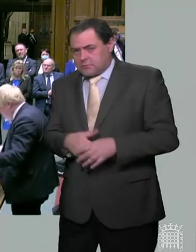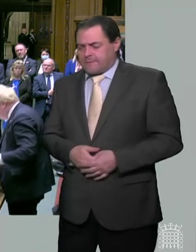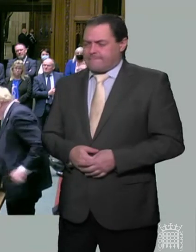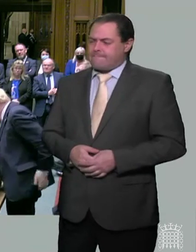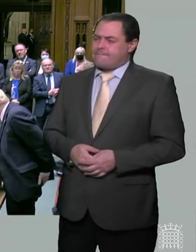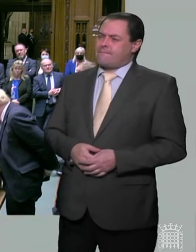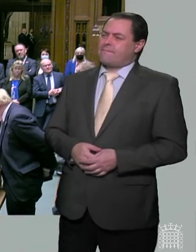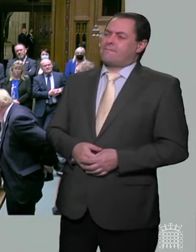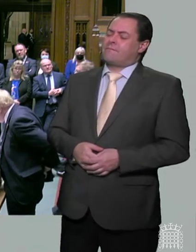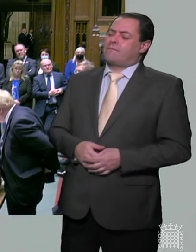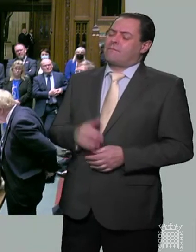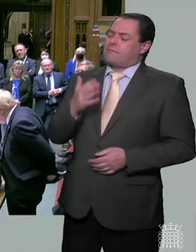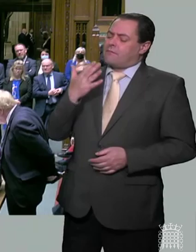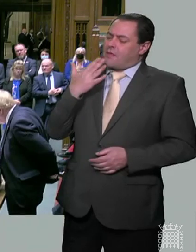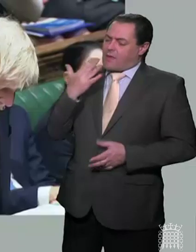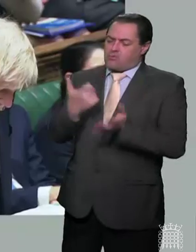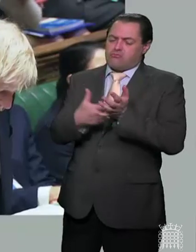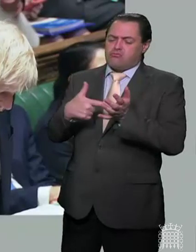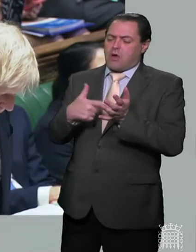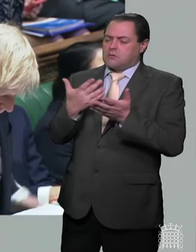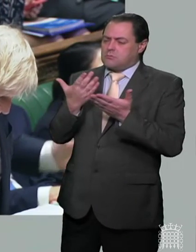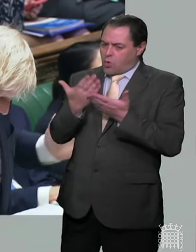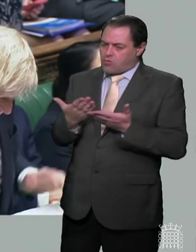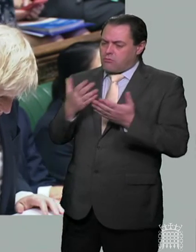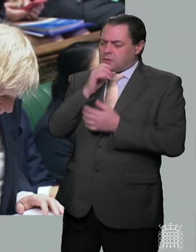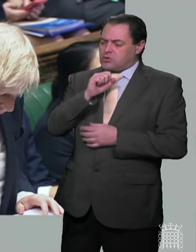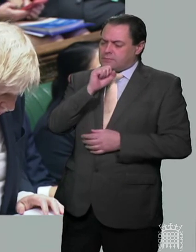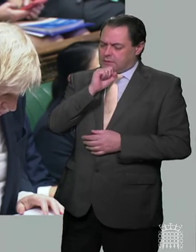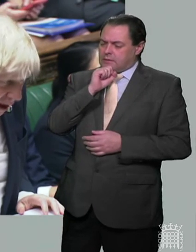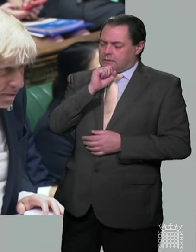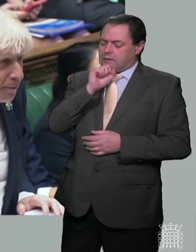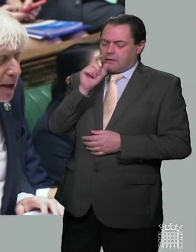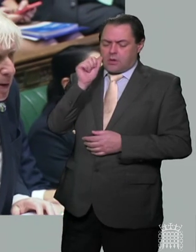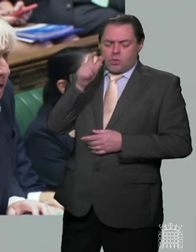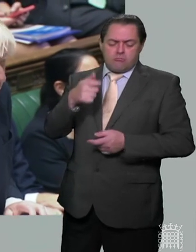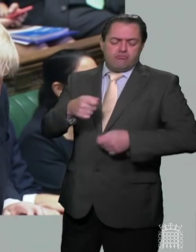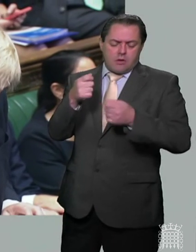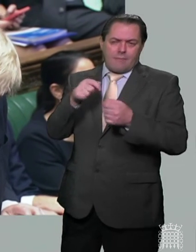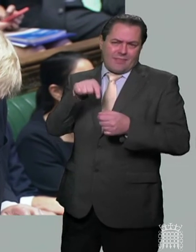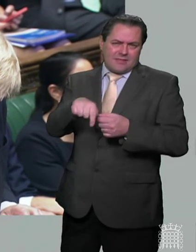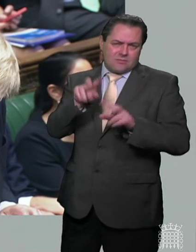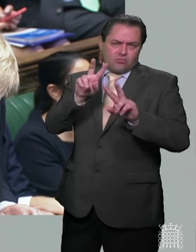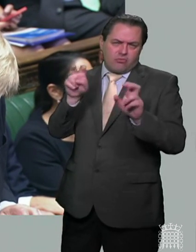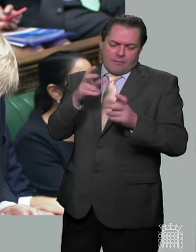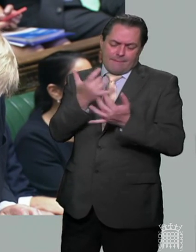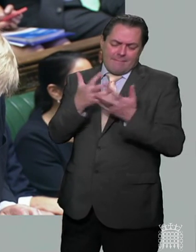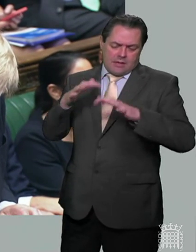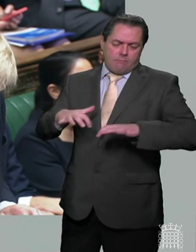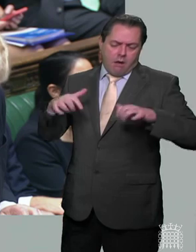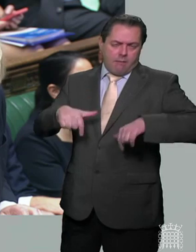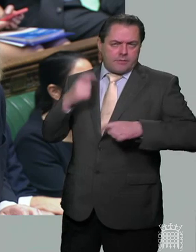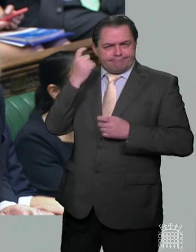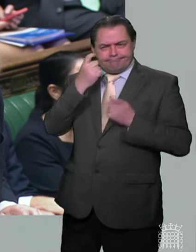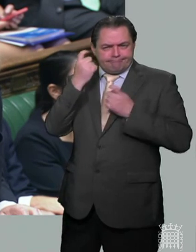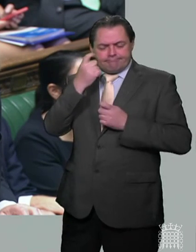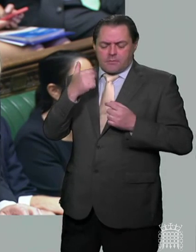The right honourable Gentleman raises an issue that I know is on the mind of many people in this House and across the country.